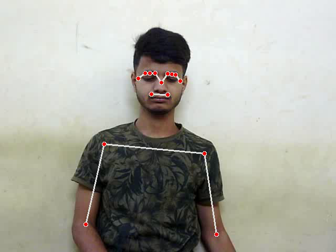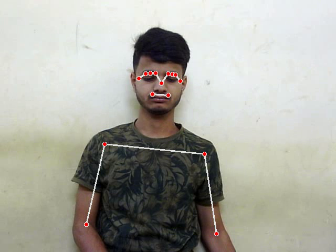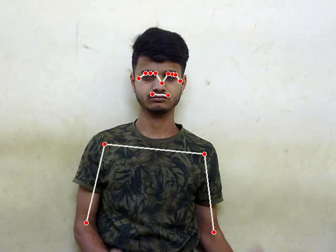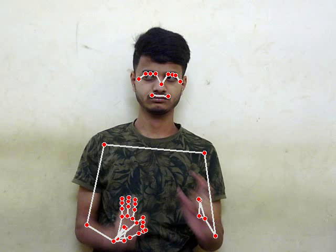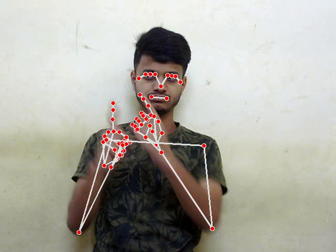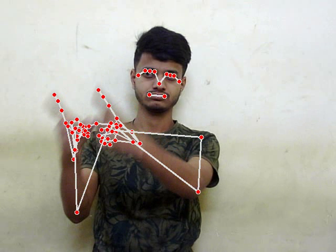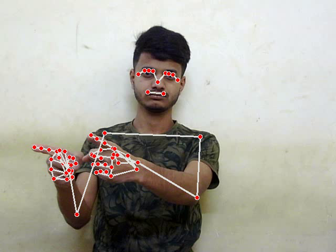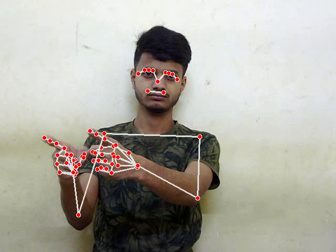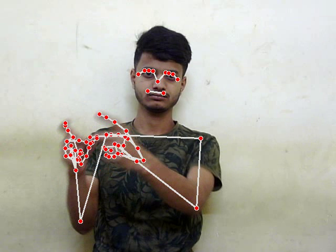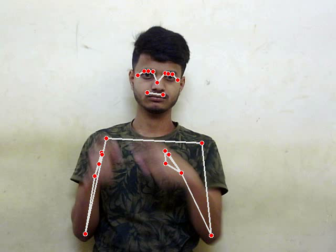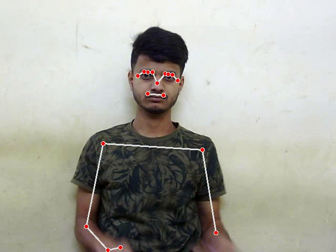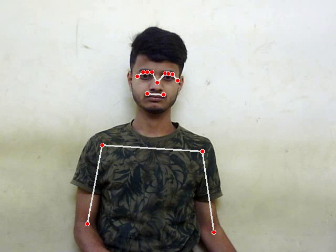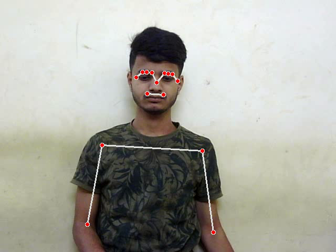go